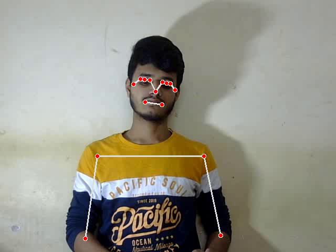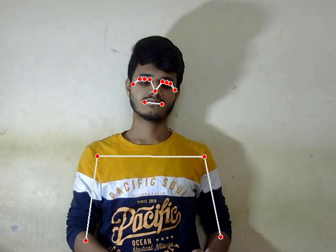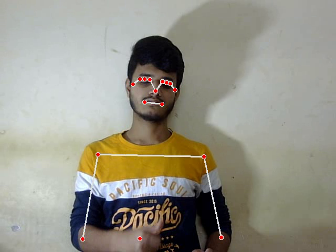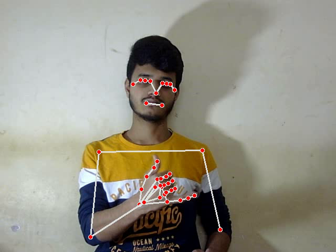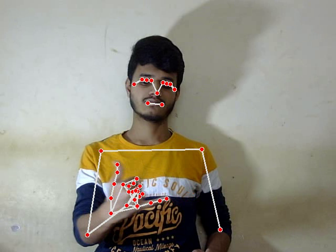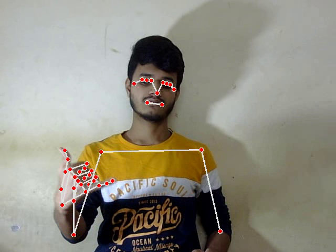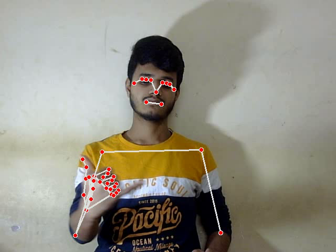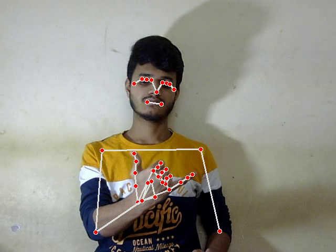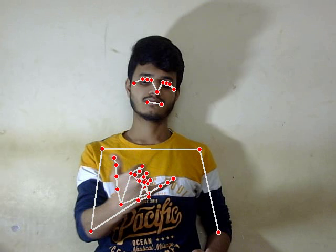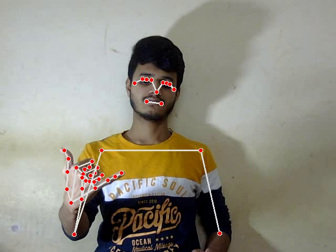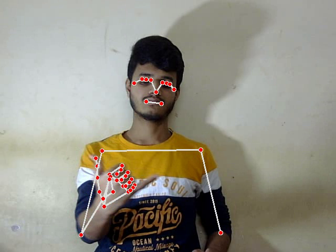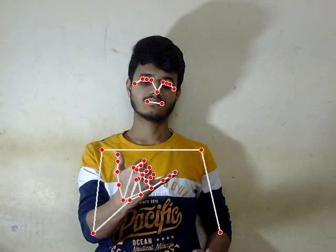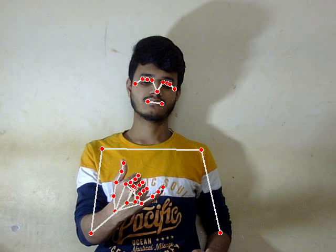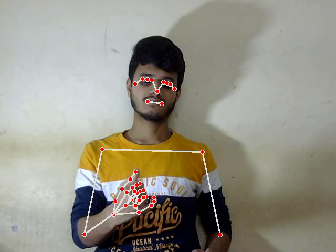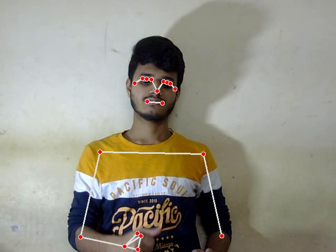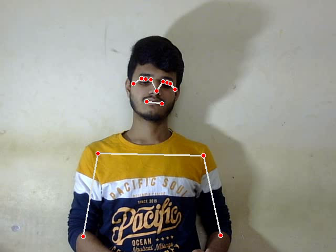same